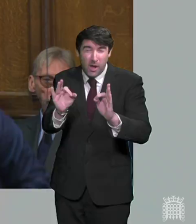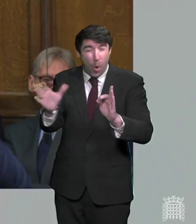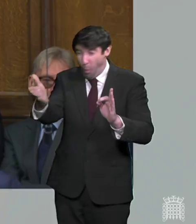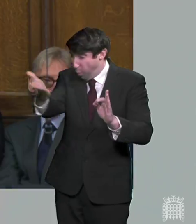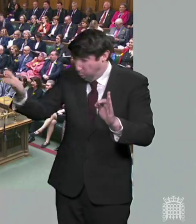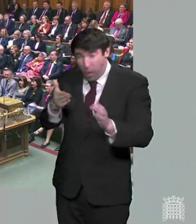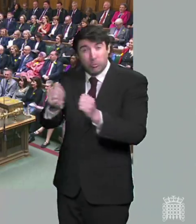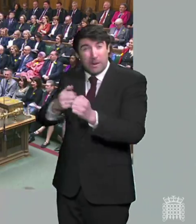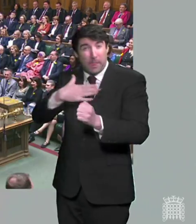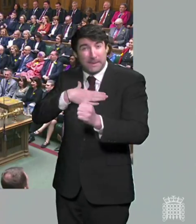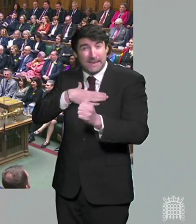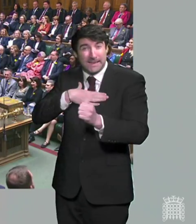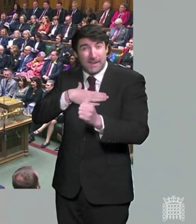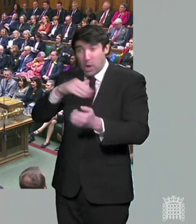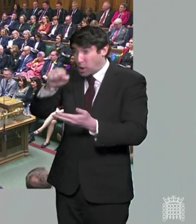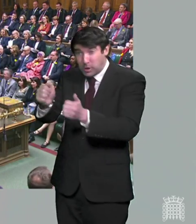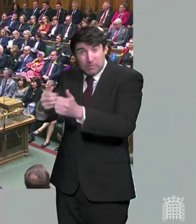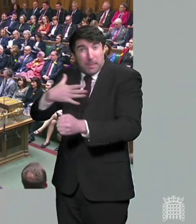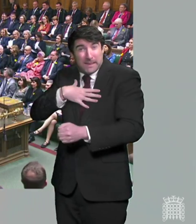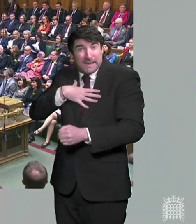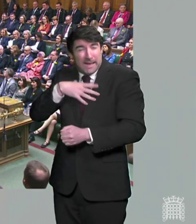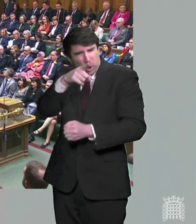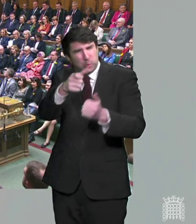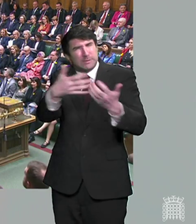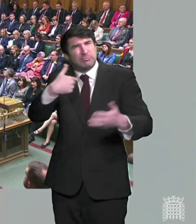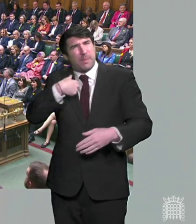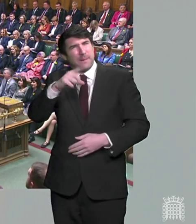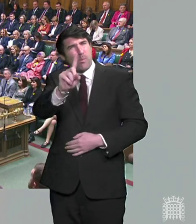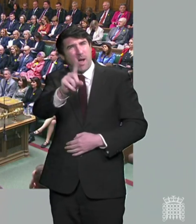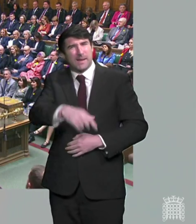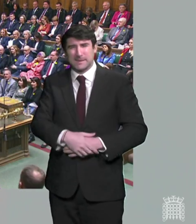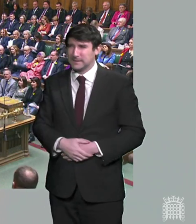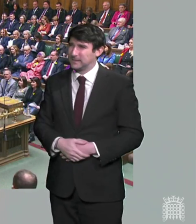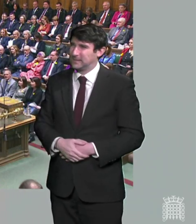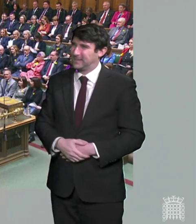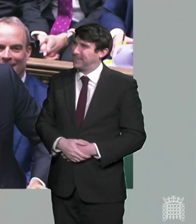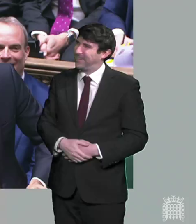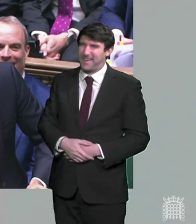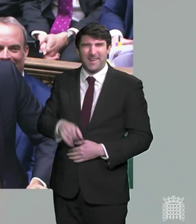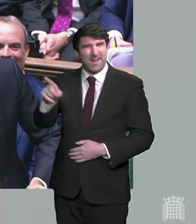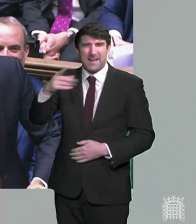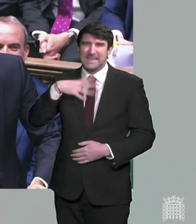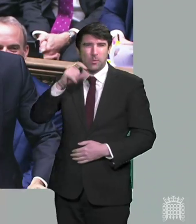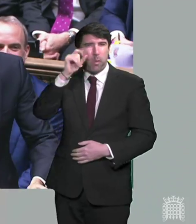The honourable Gentleman needs to keep up—we are doing a workforce plan for the NHS.